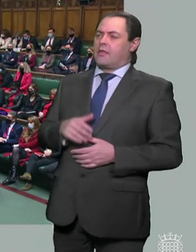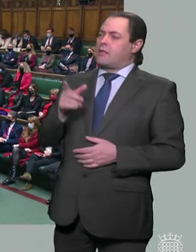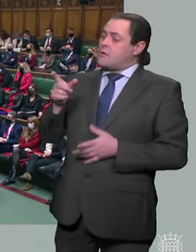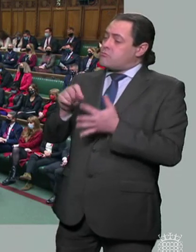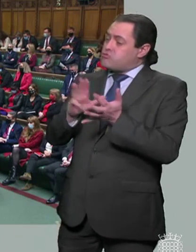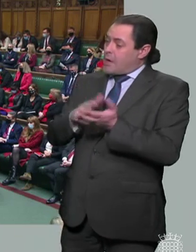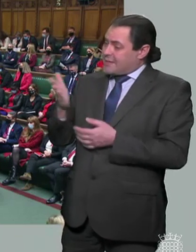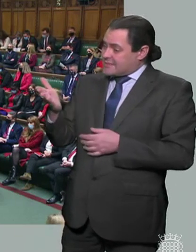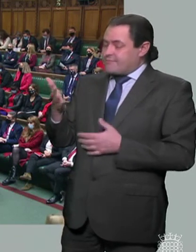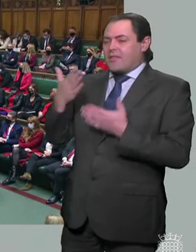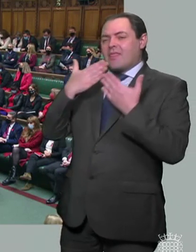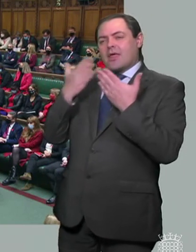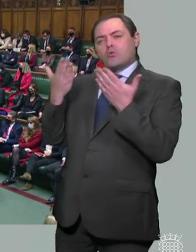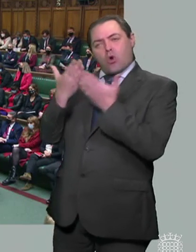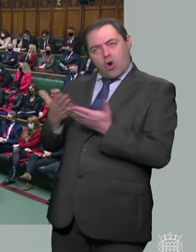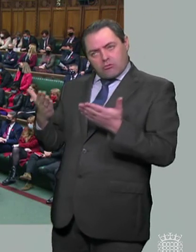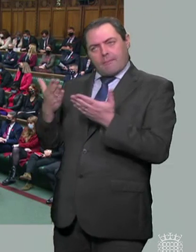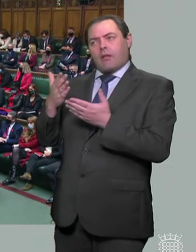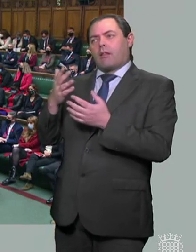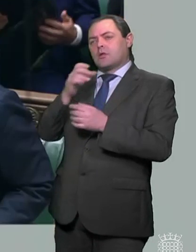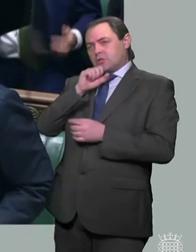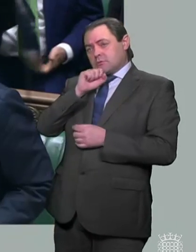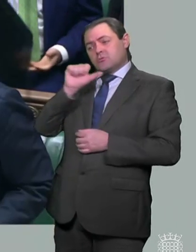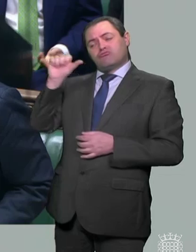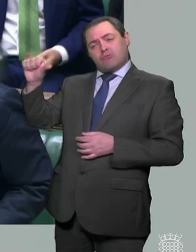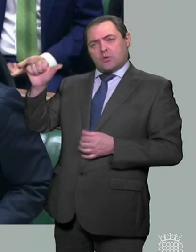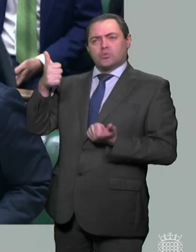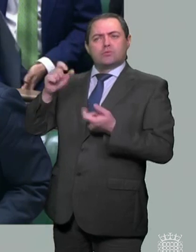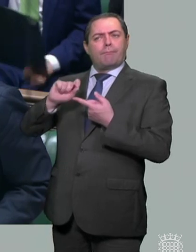I thank the honourable Gentleman for the powerful point that he has just made.